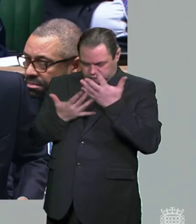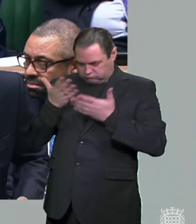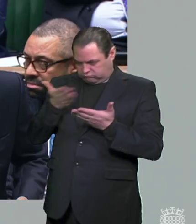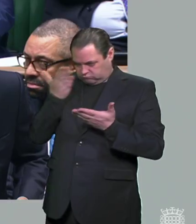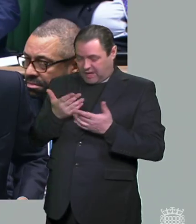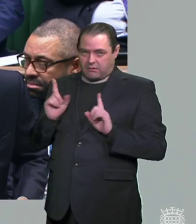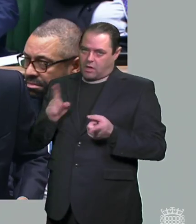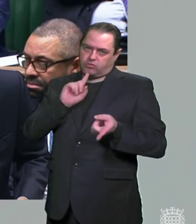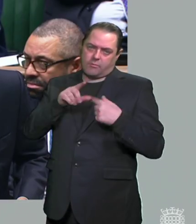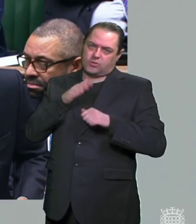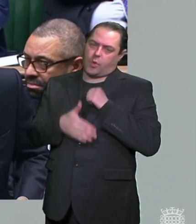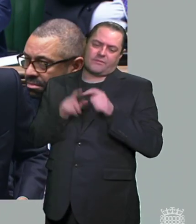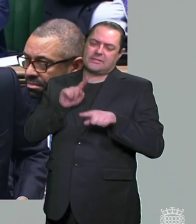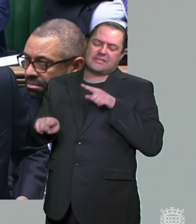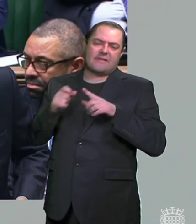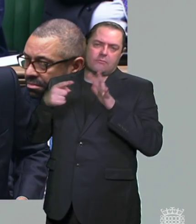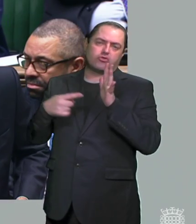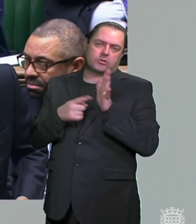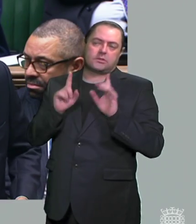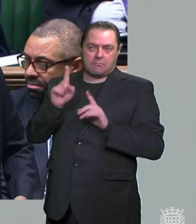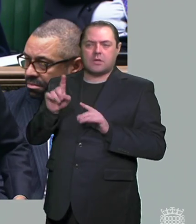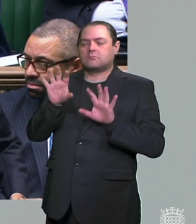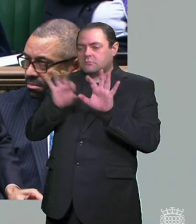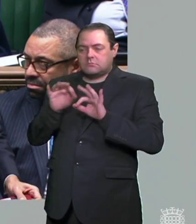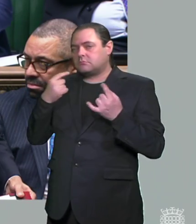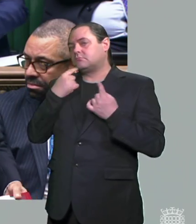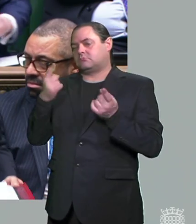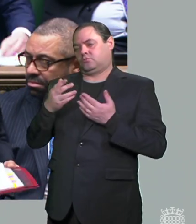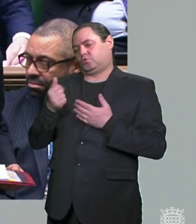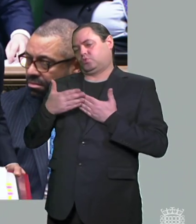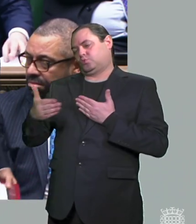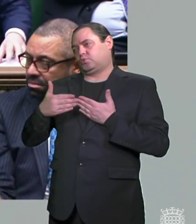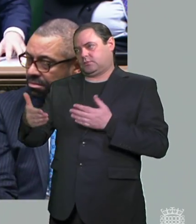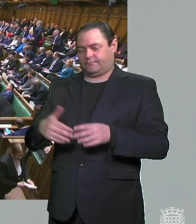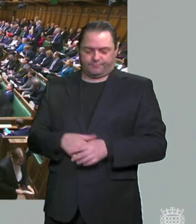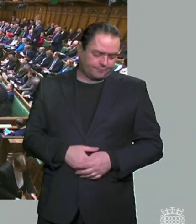My honourable Friend will know that I cannot comment on specific bids, but the selected hospitals will be announced in due course.